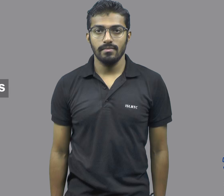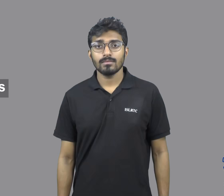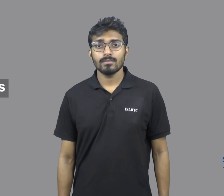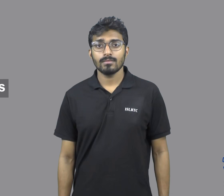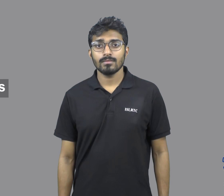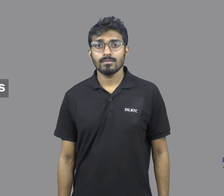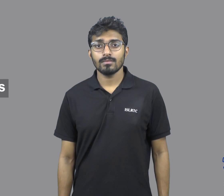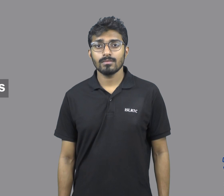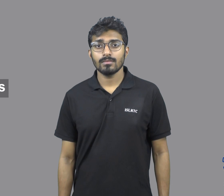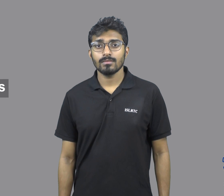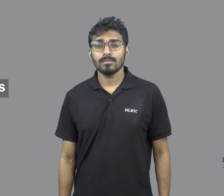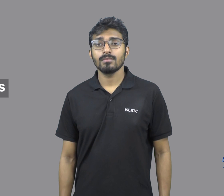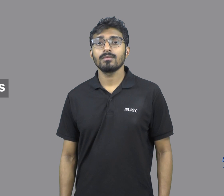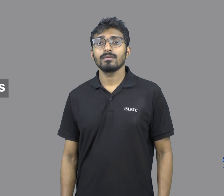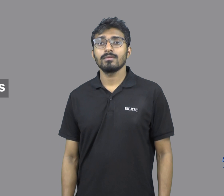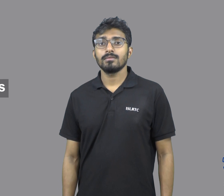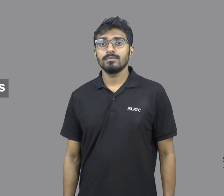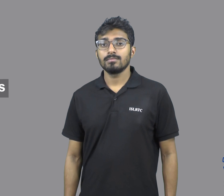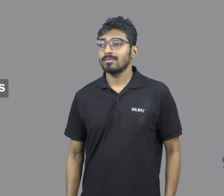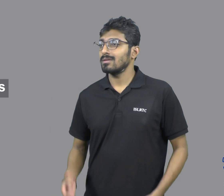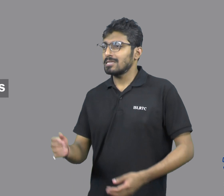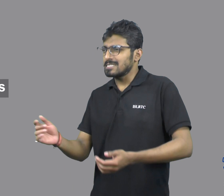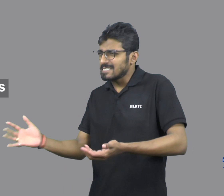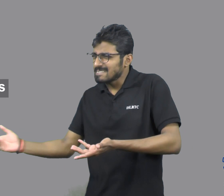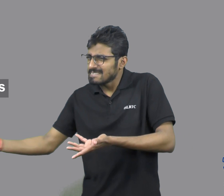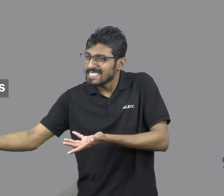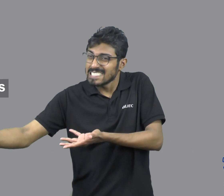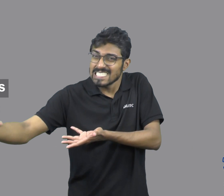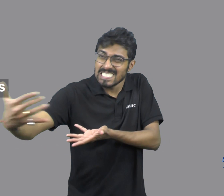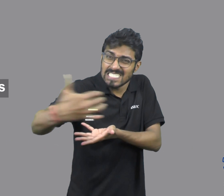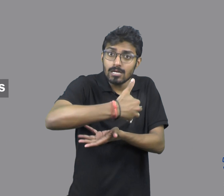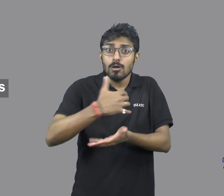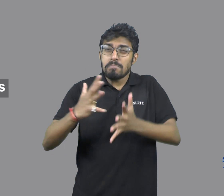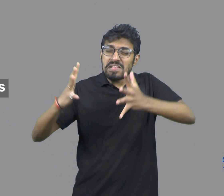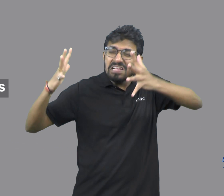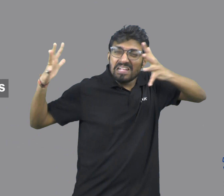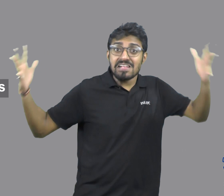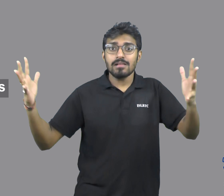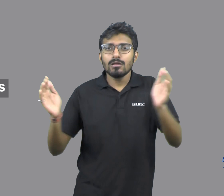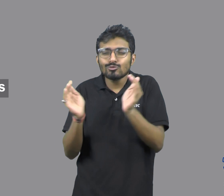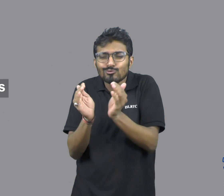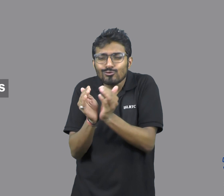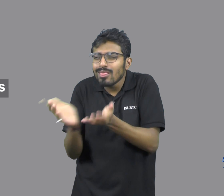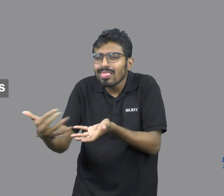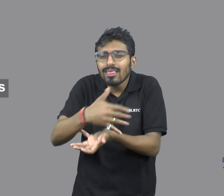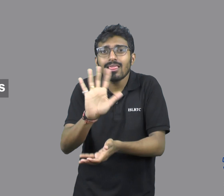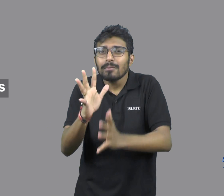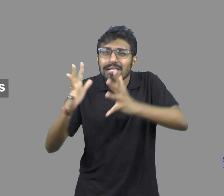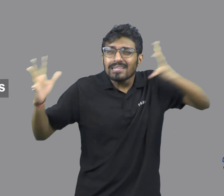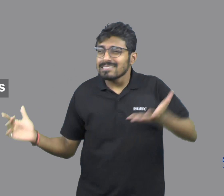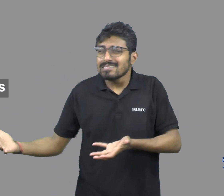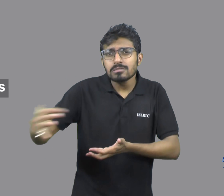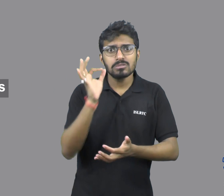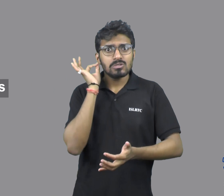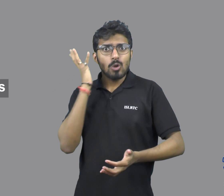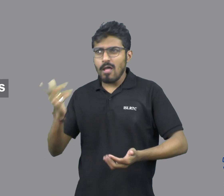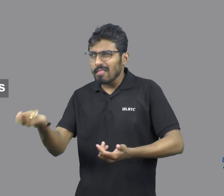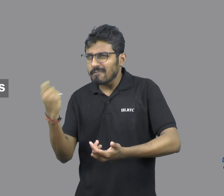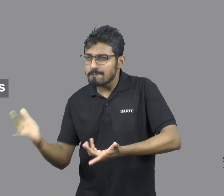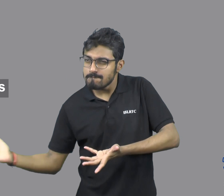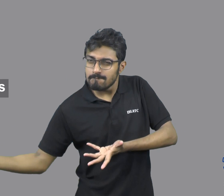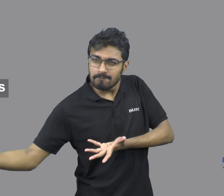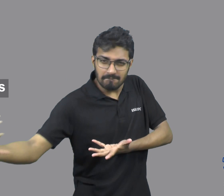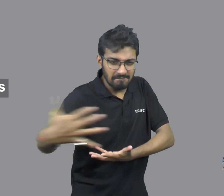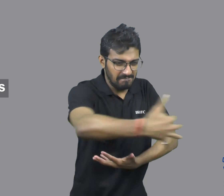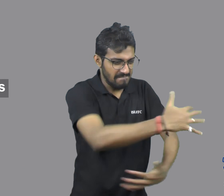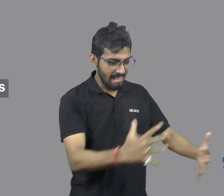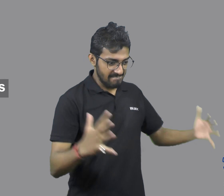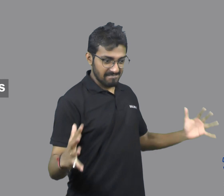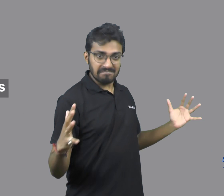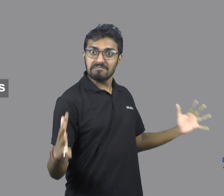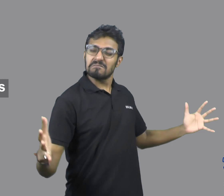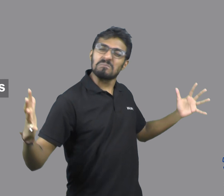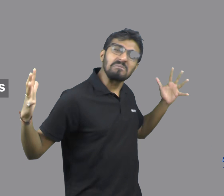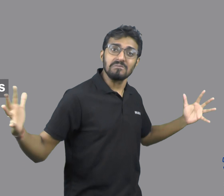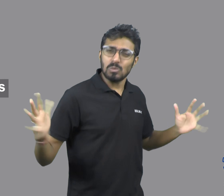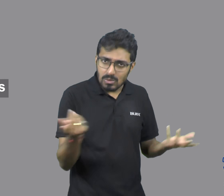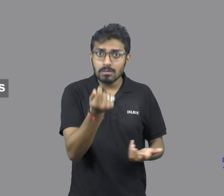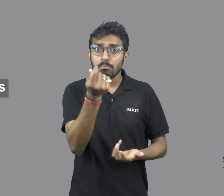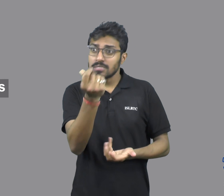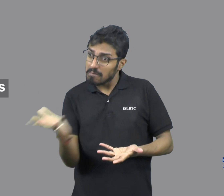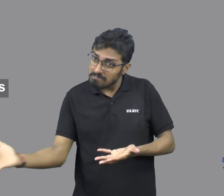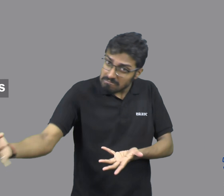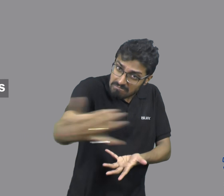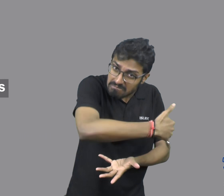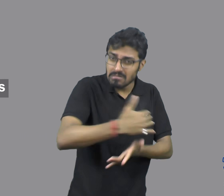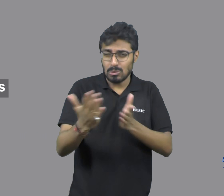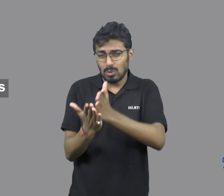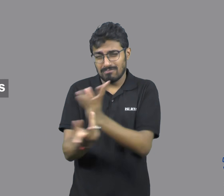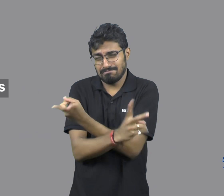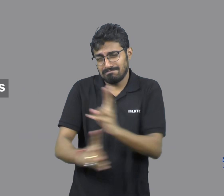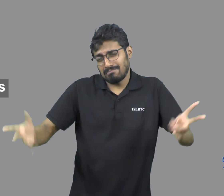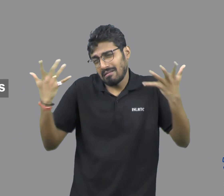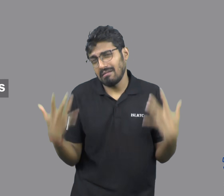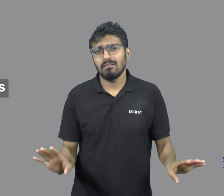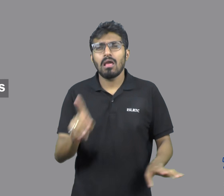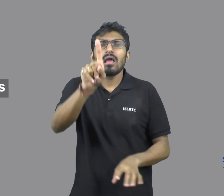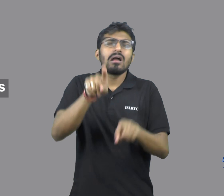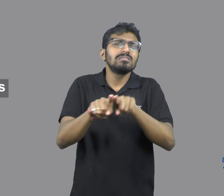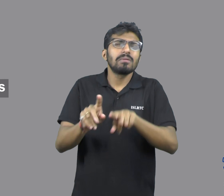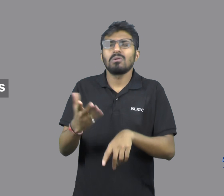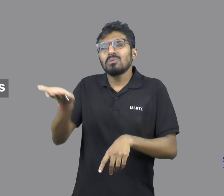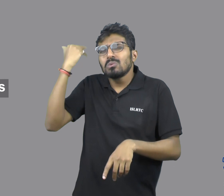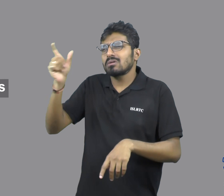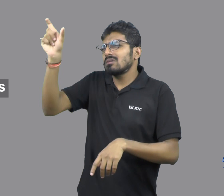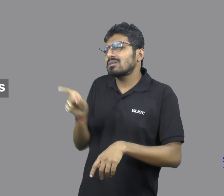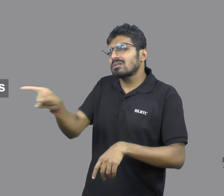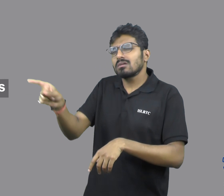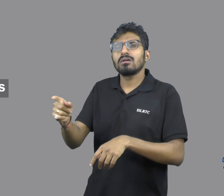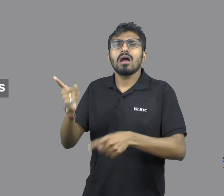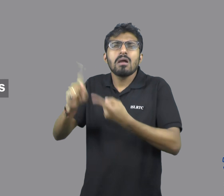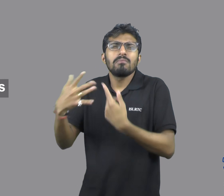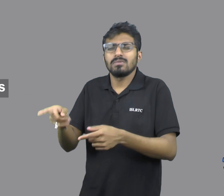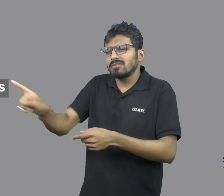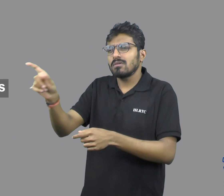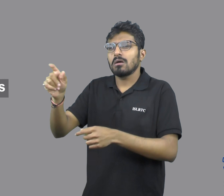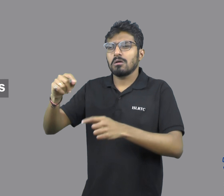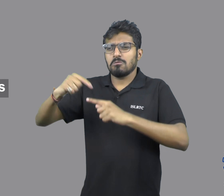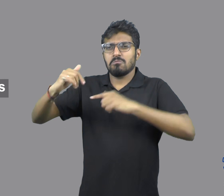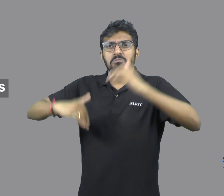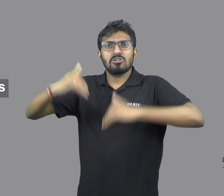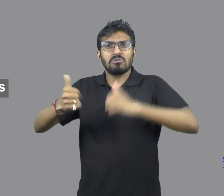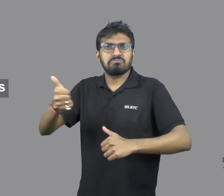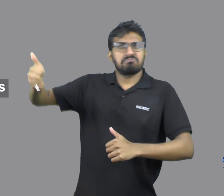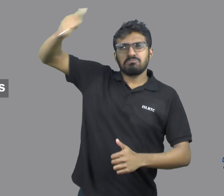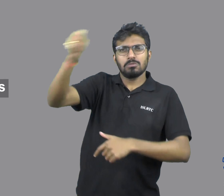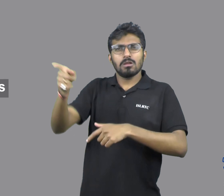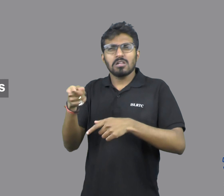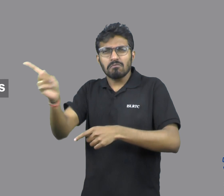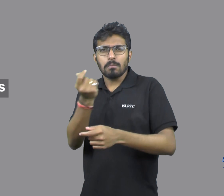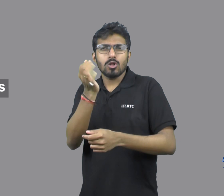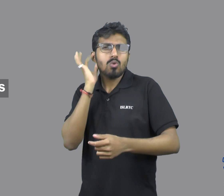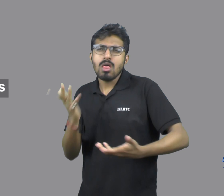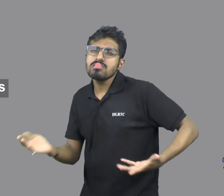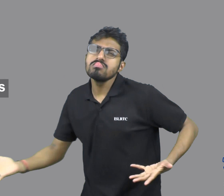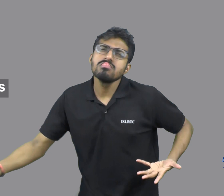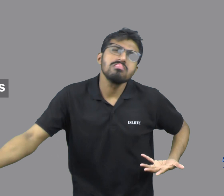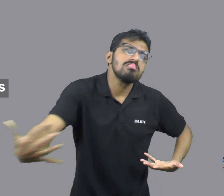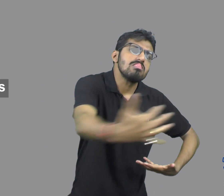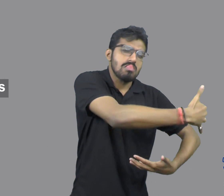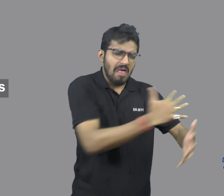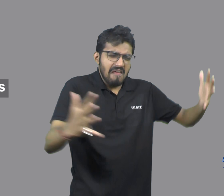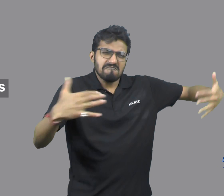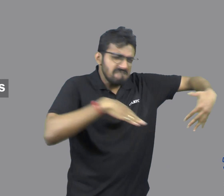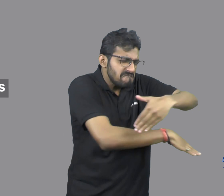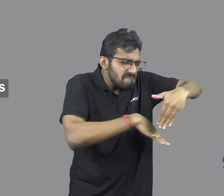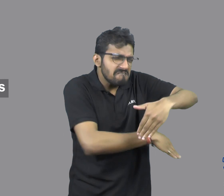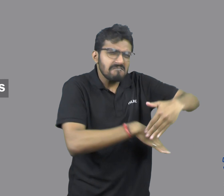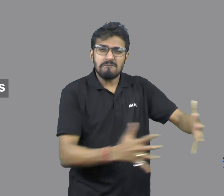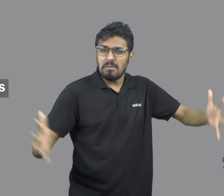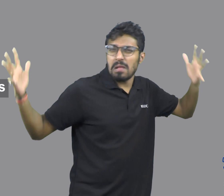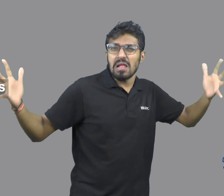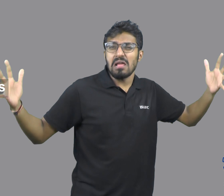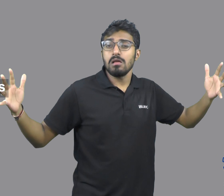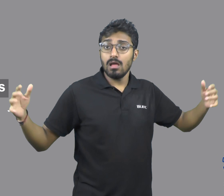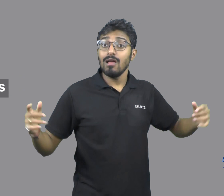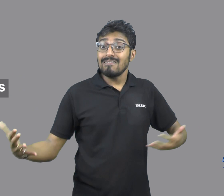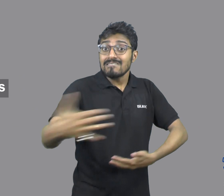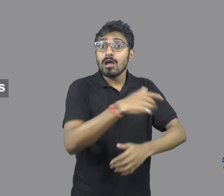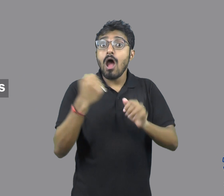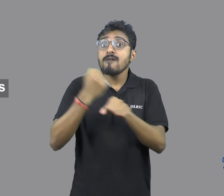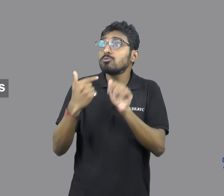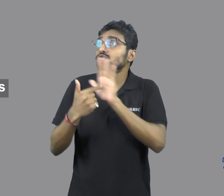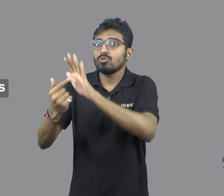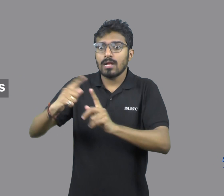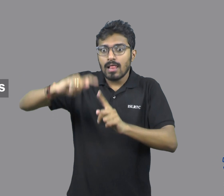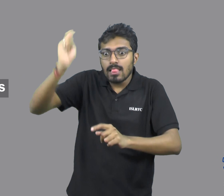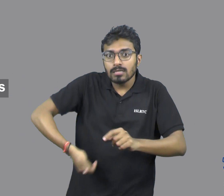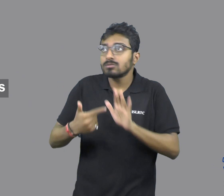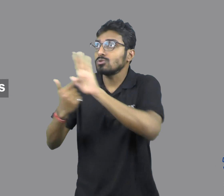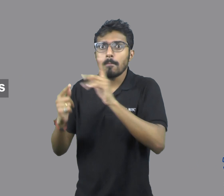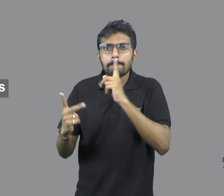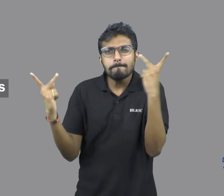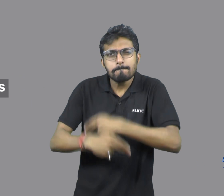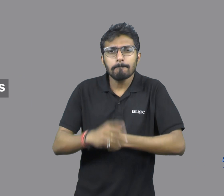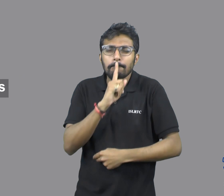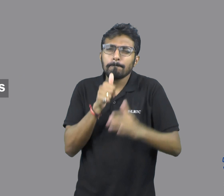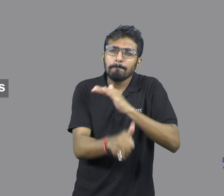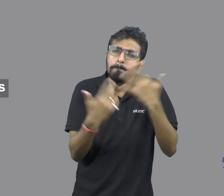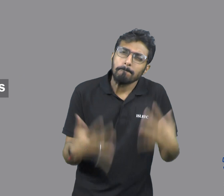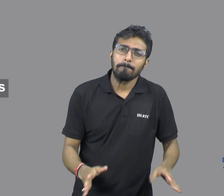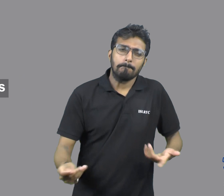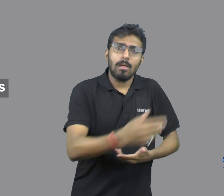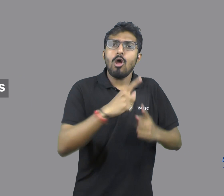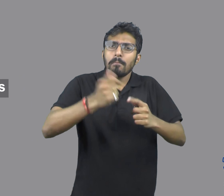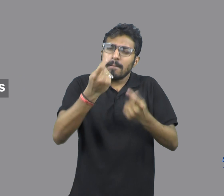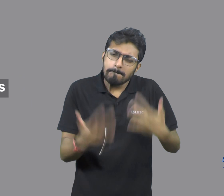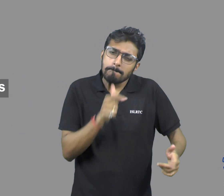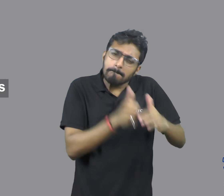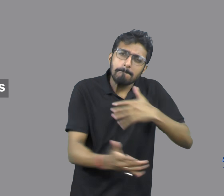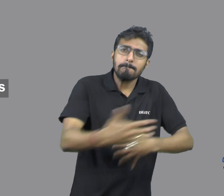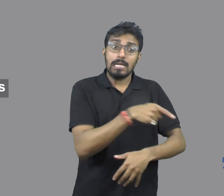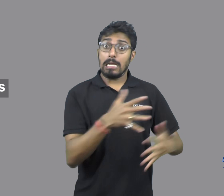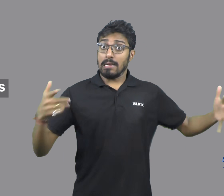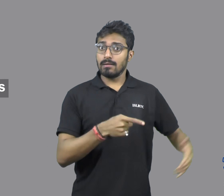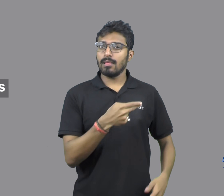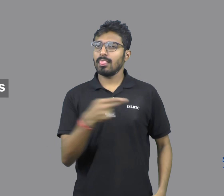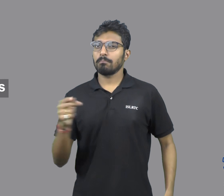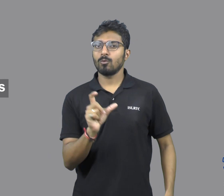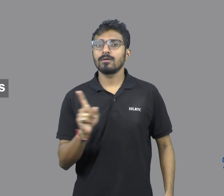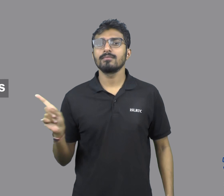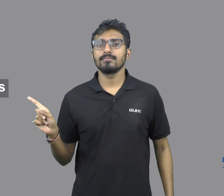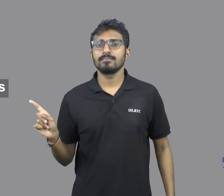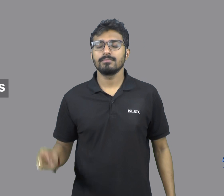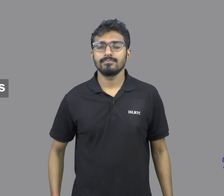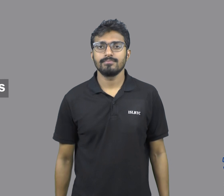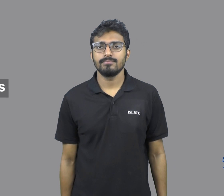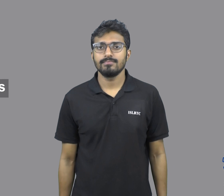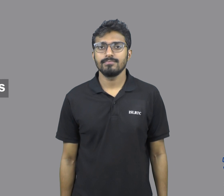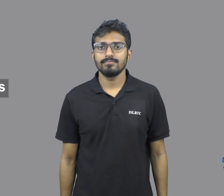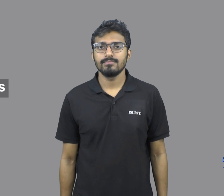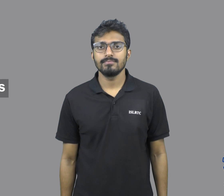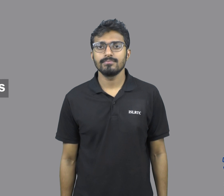Amass